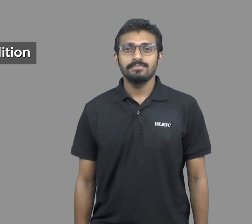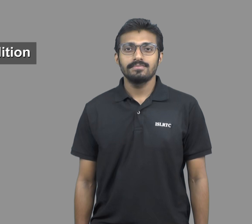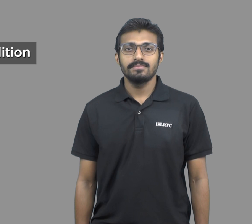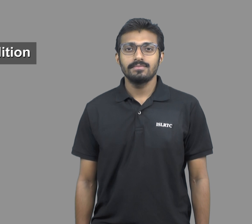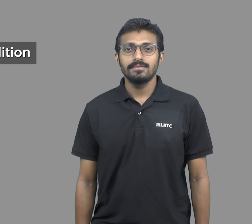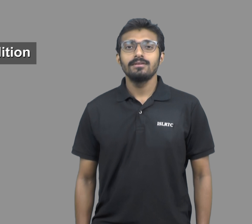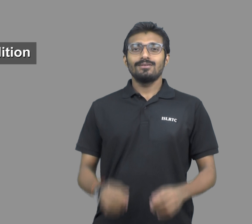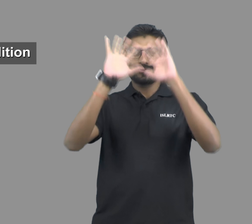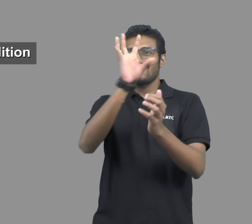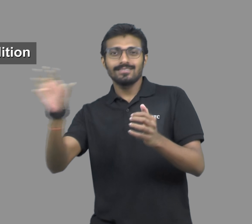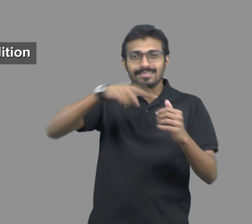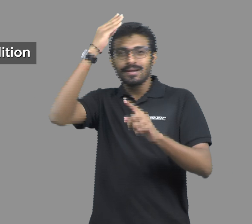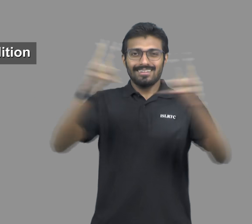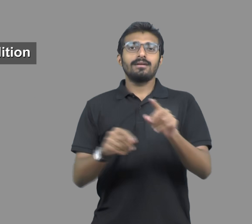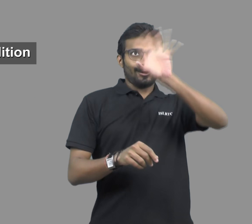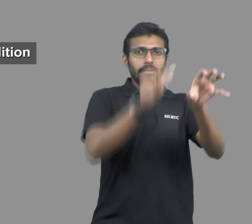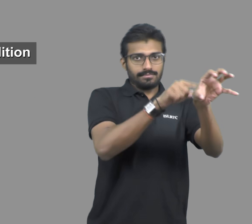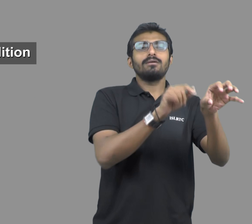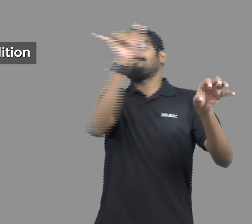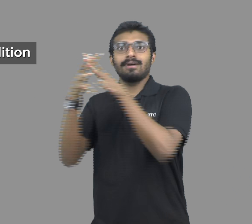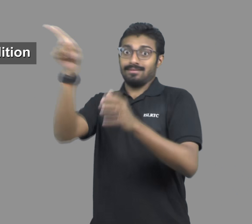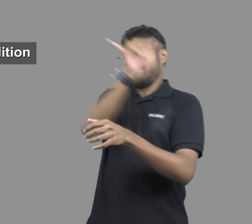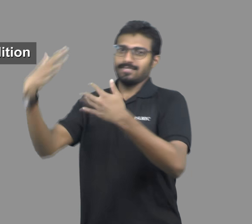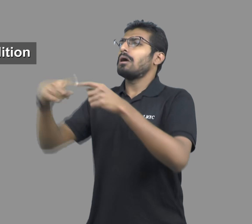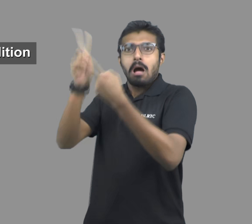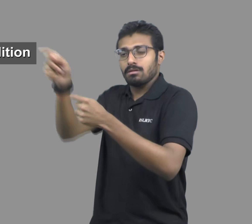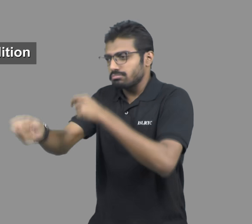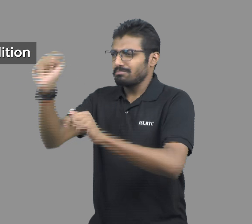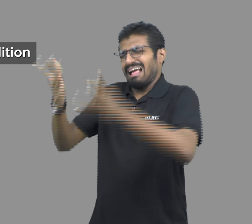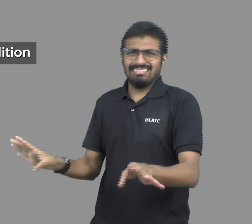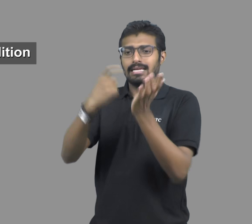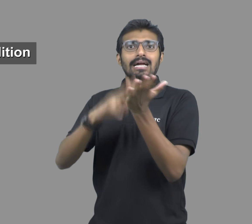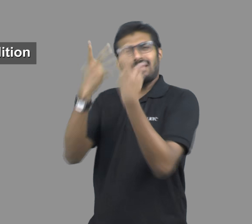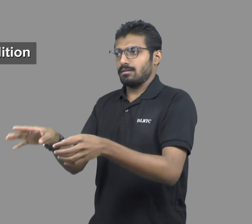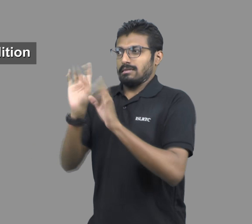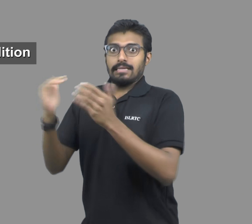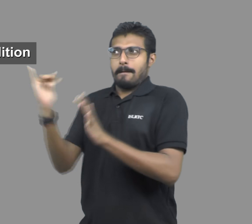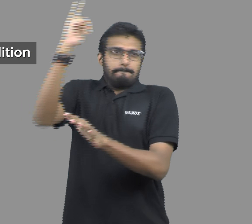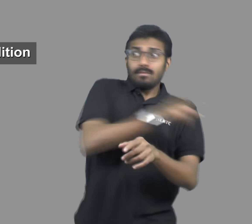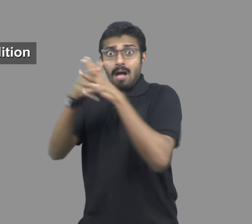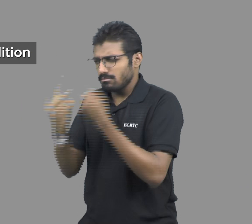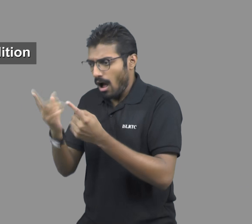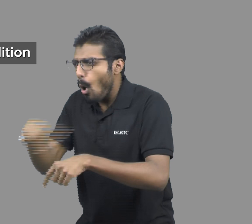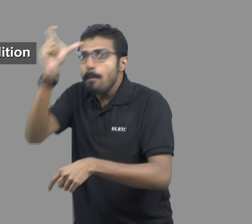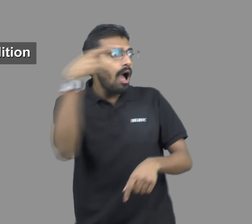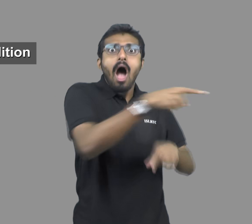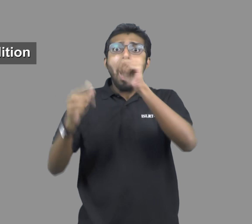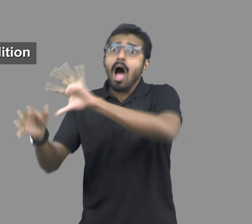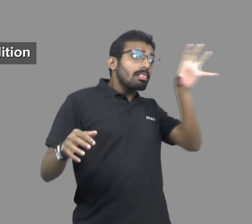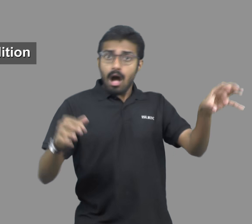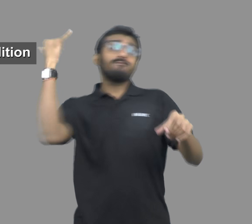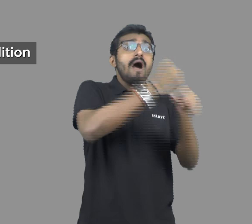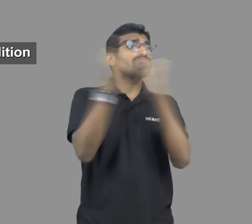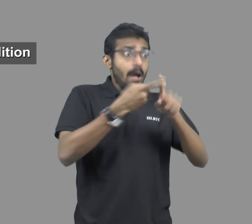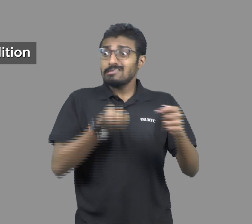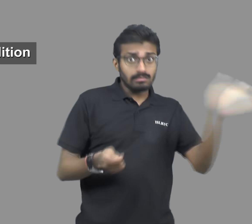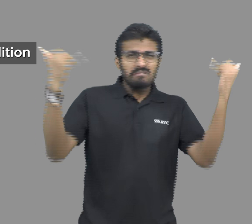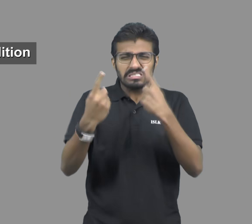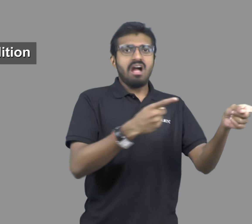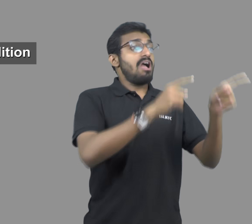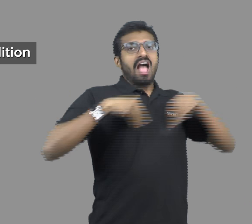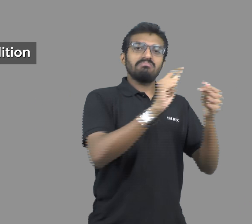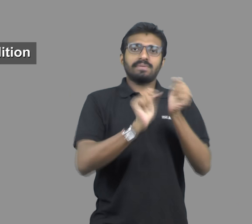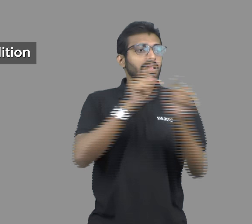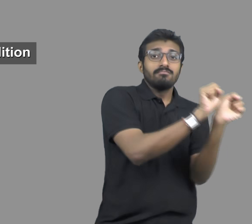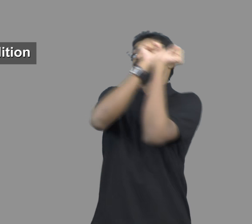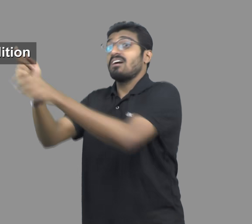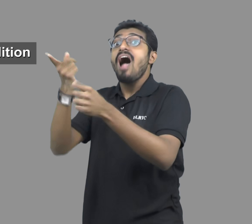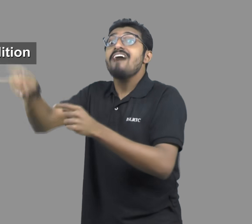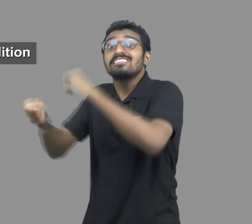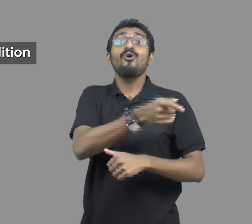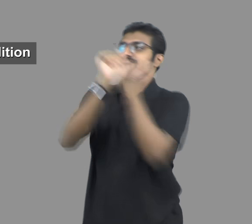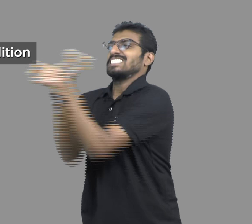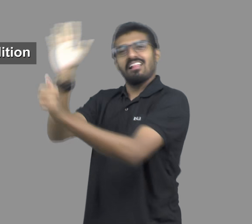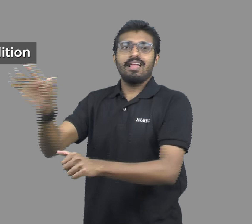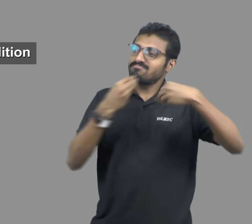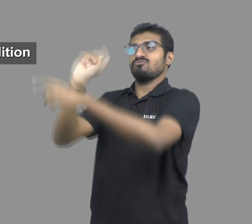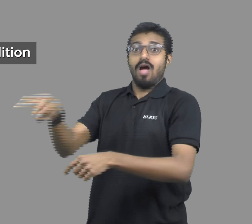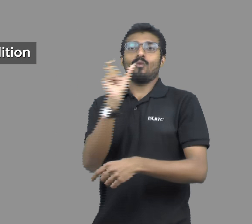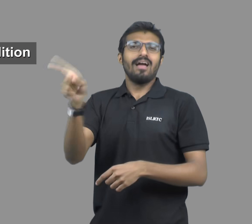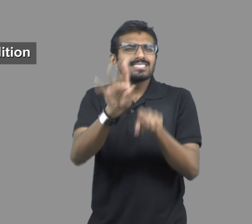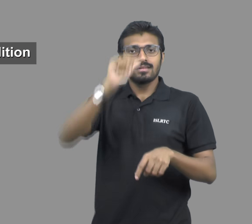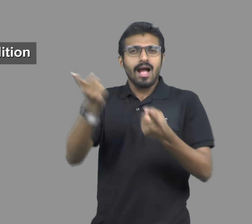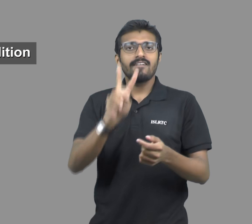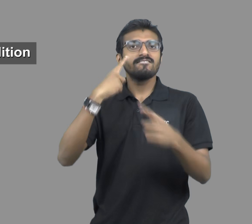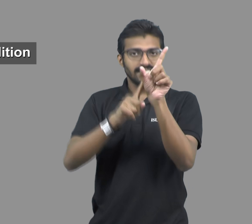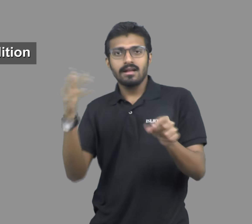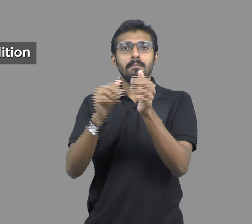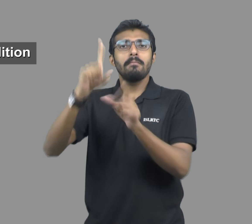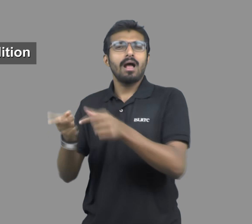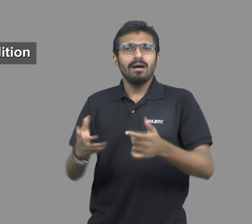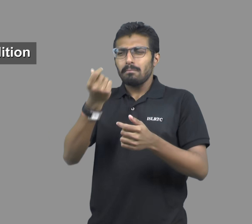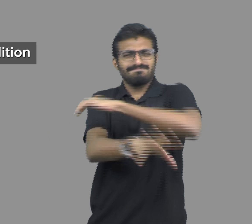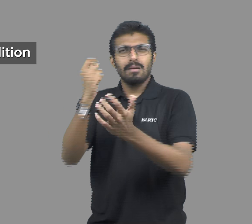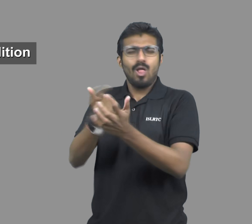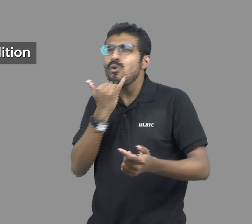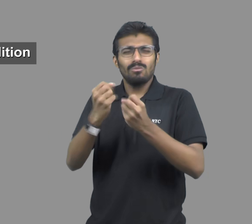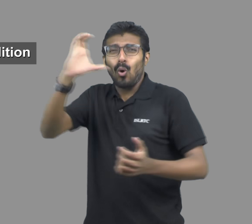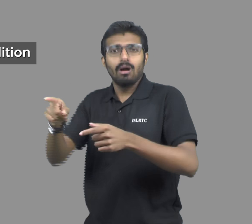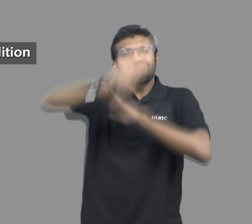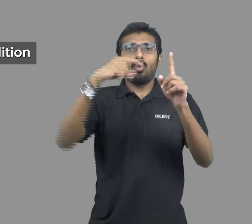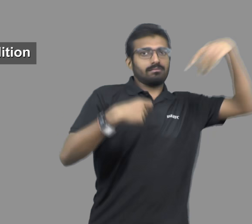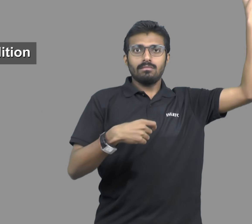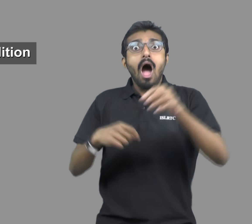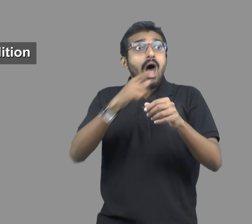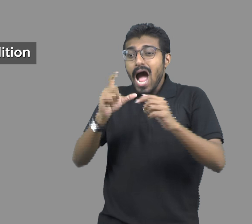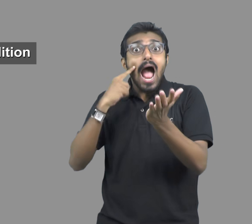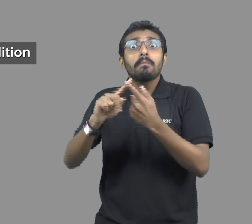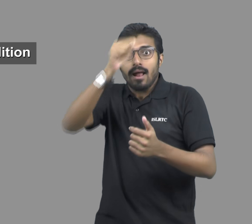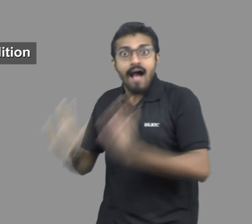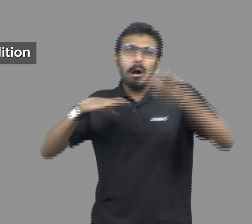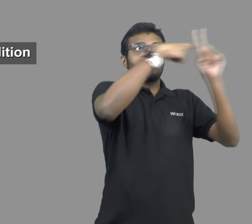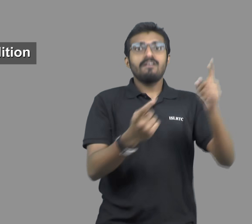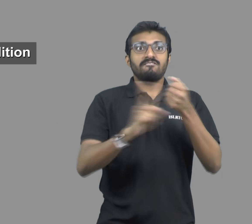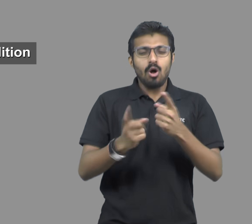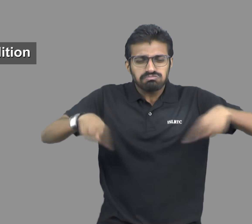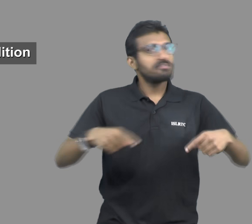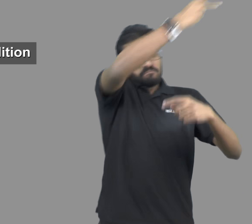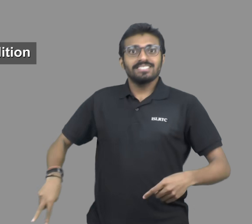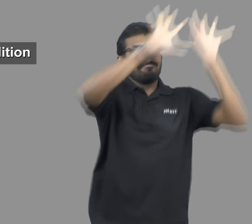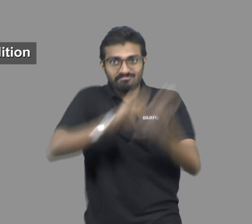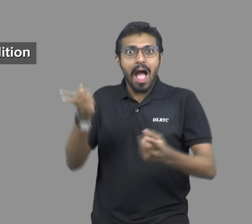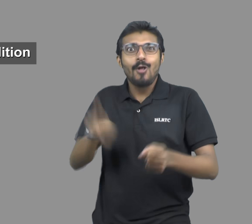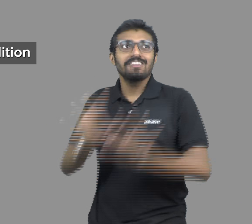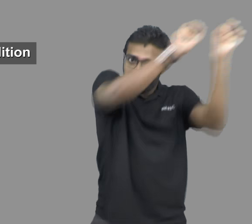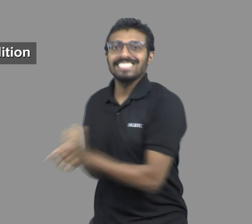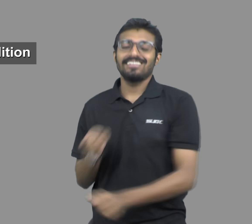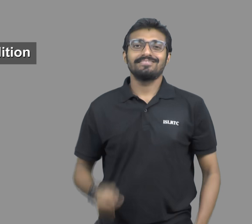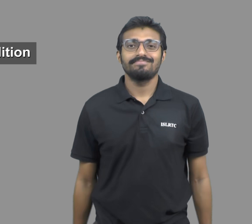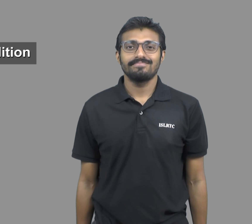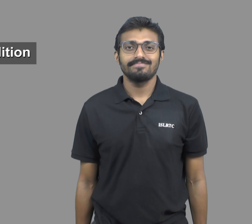Extradition